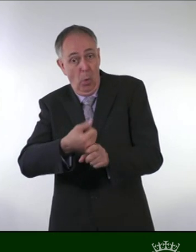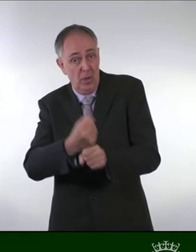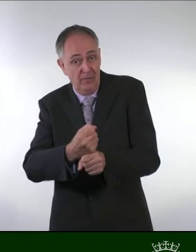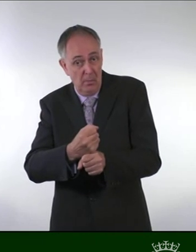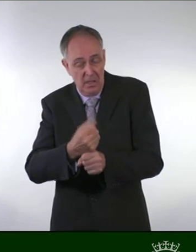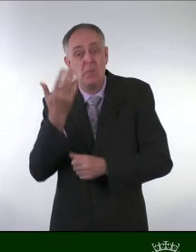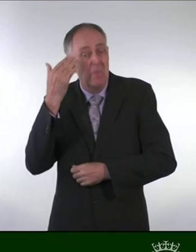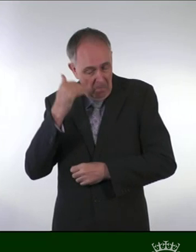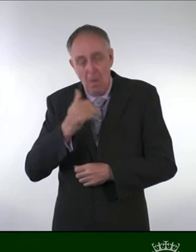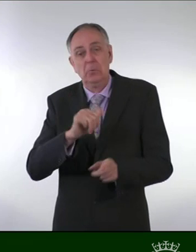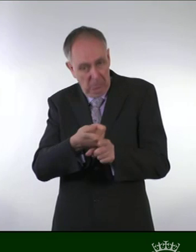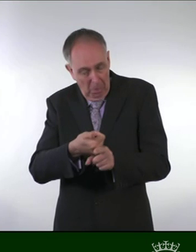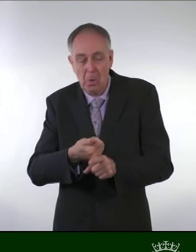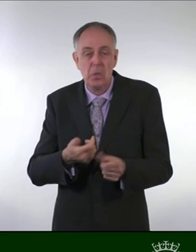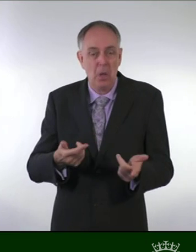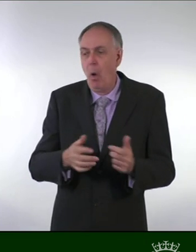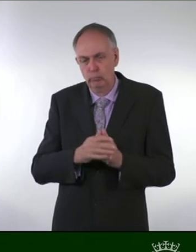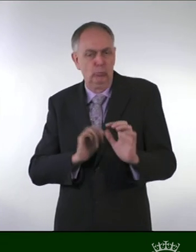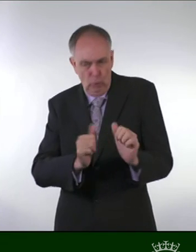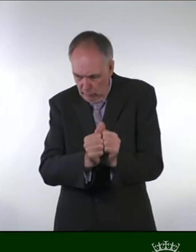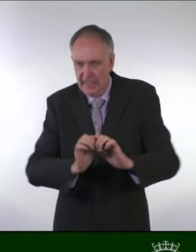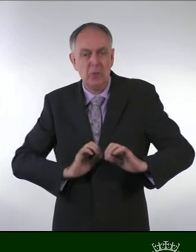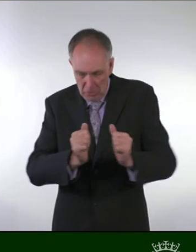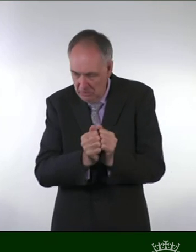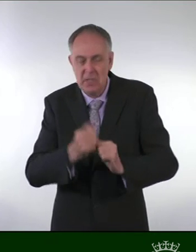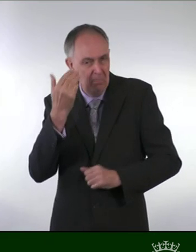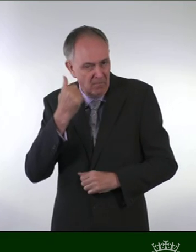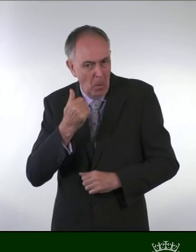He has previously come to this House and said that he supports our measures.